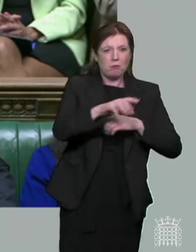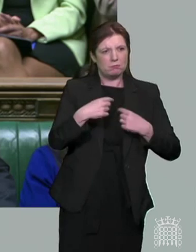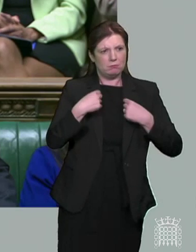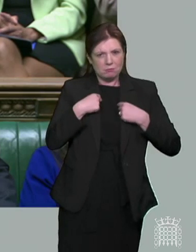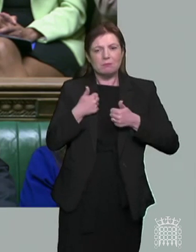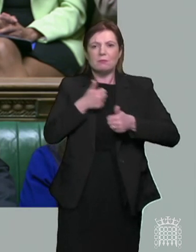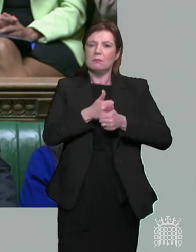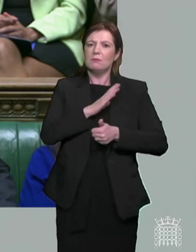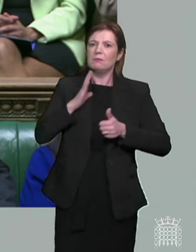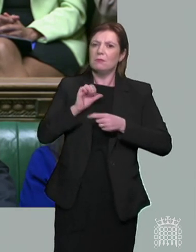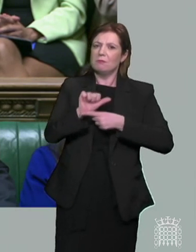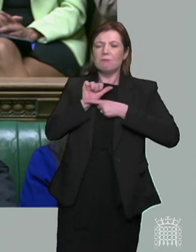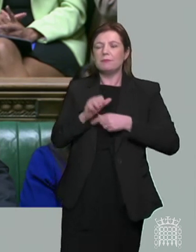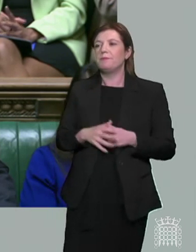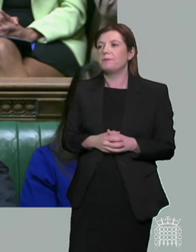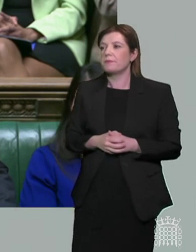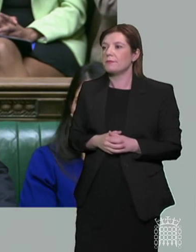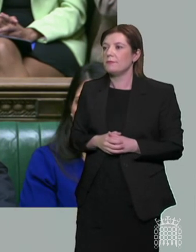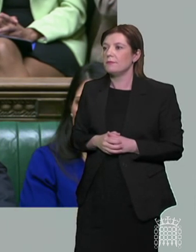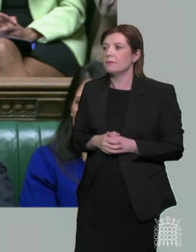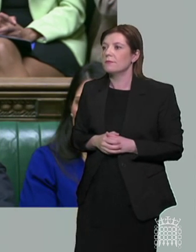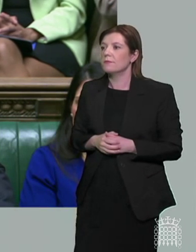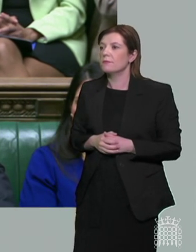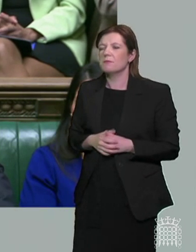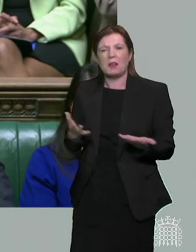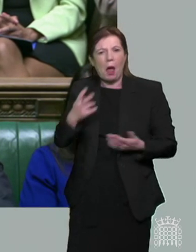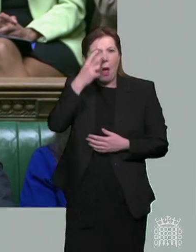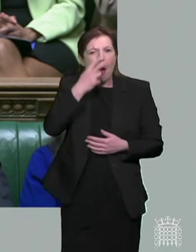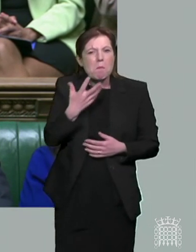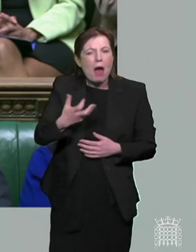The hon. Lady talked about pensions.